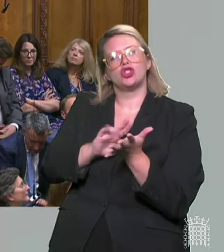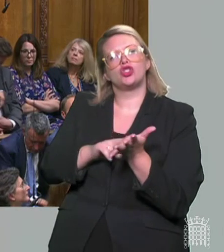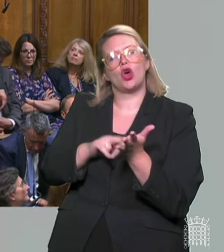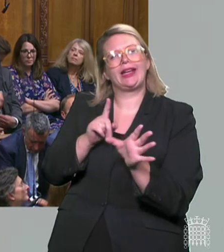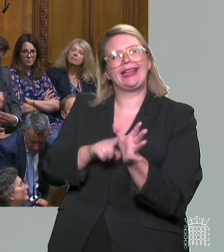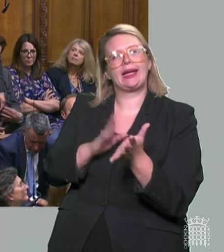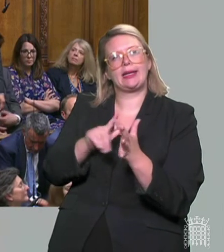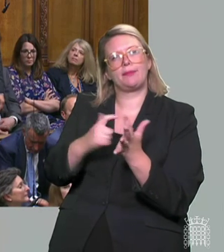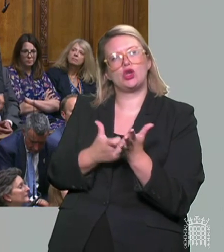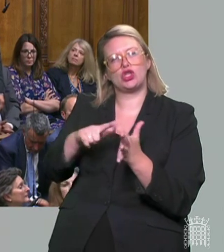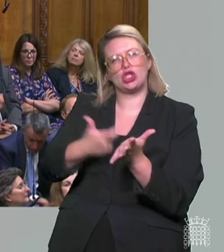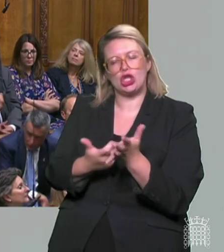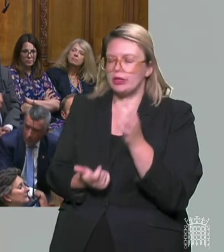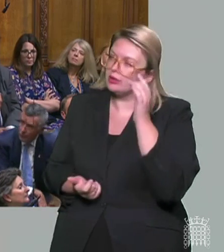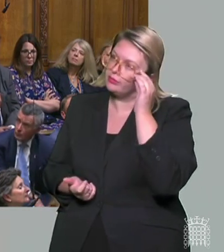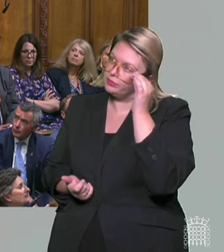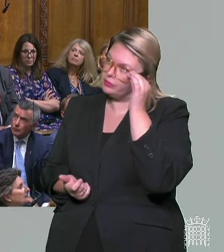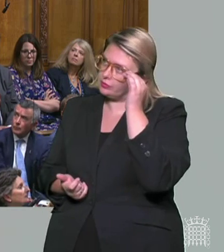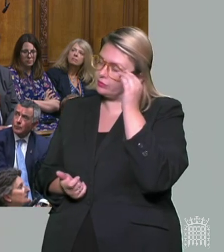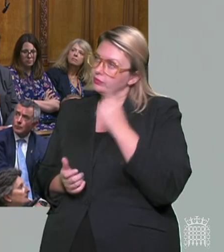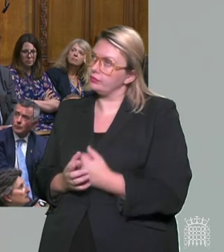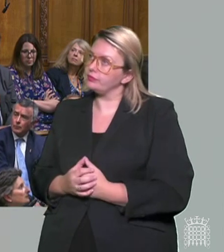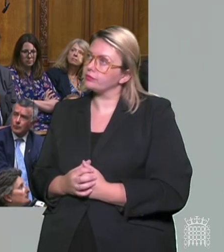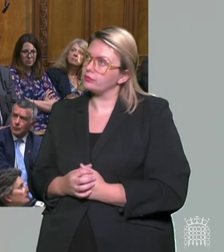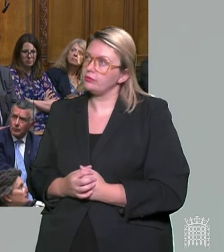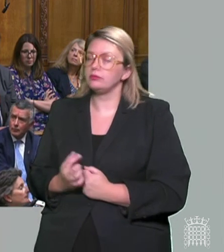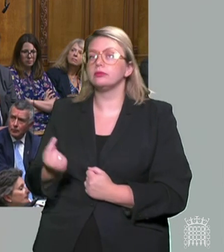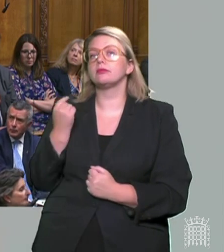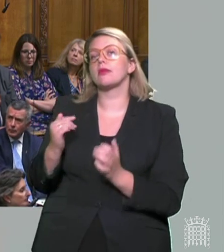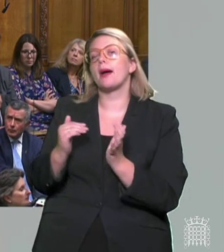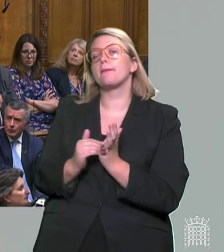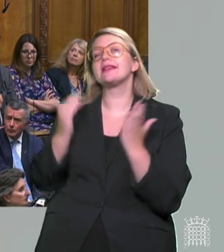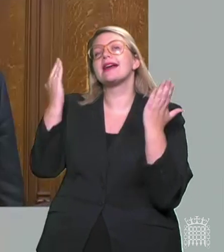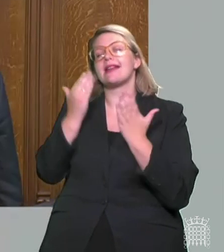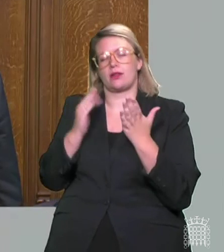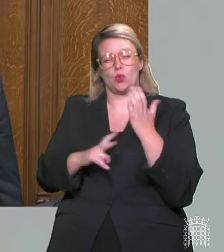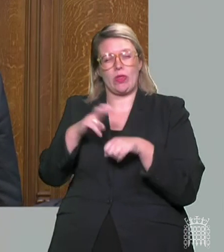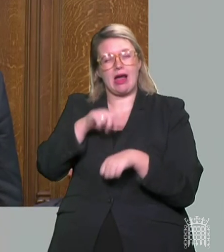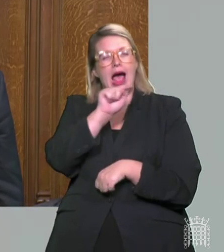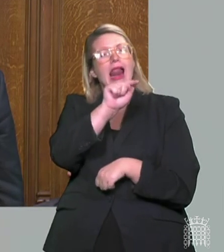2. On Monday night, the Northern Ireland Troubles Bill had its Third Reading.